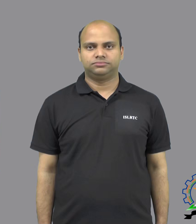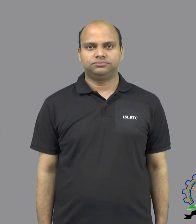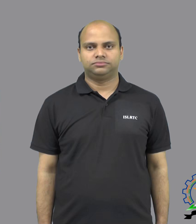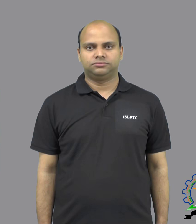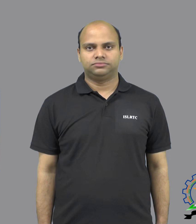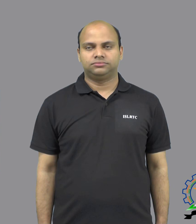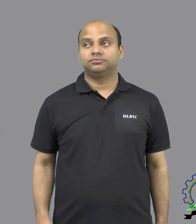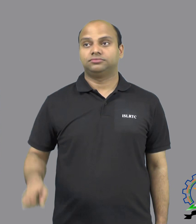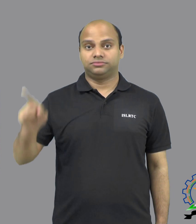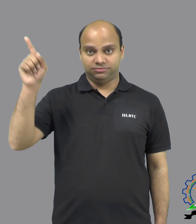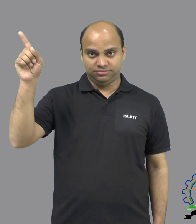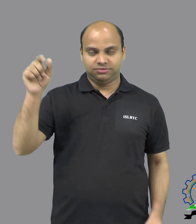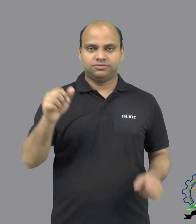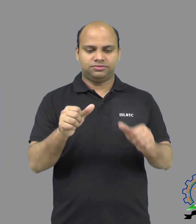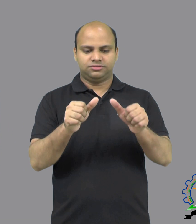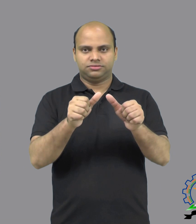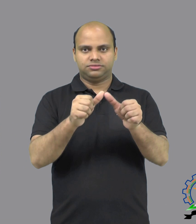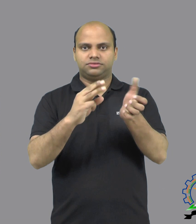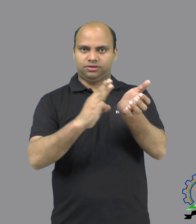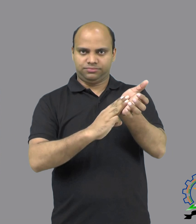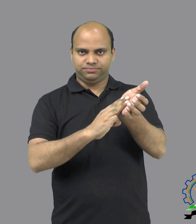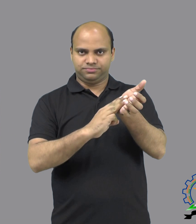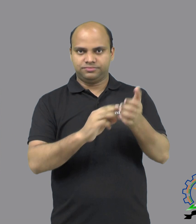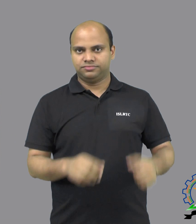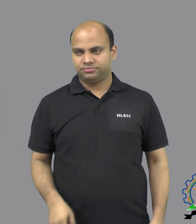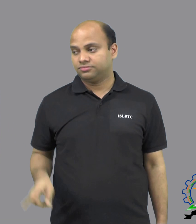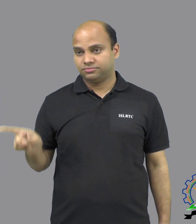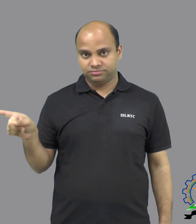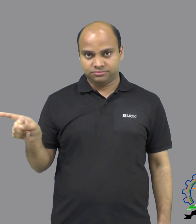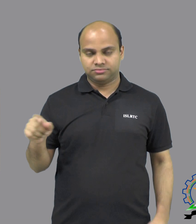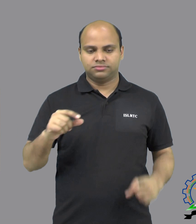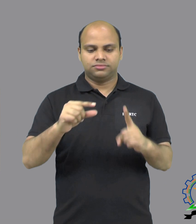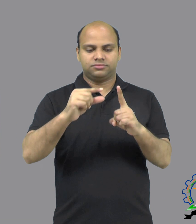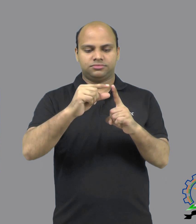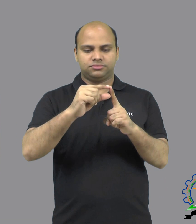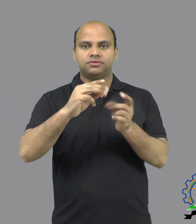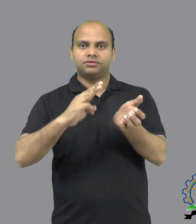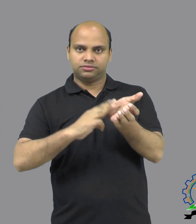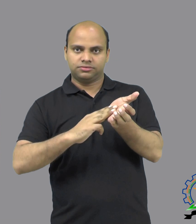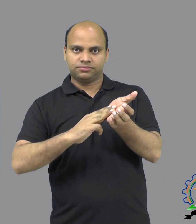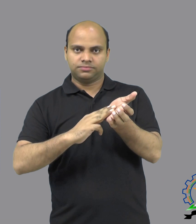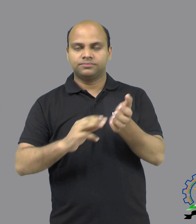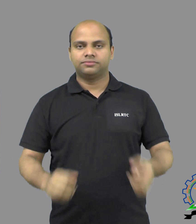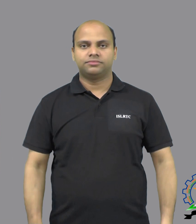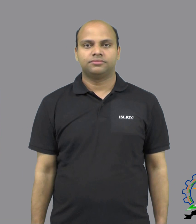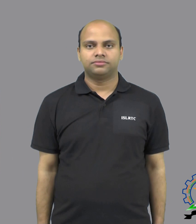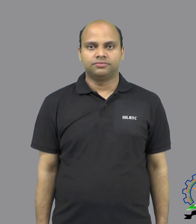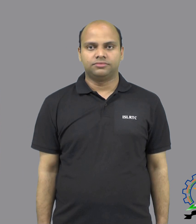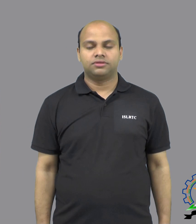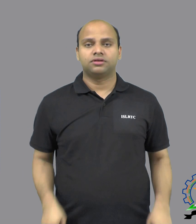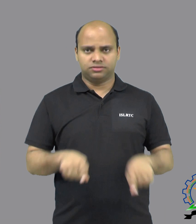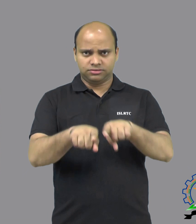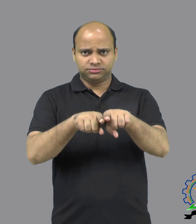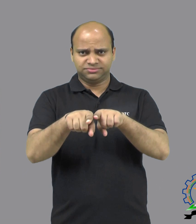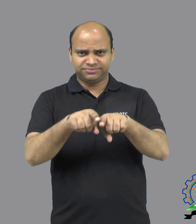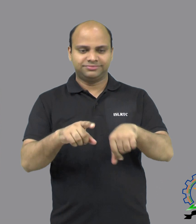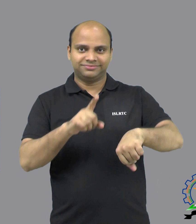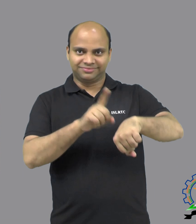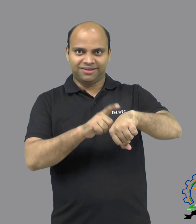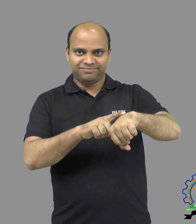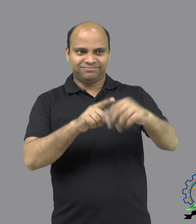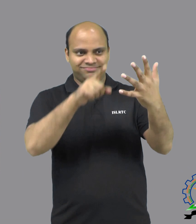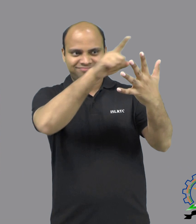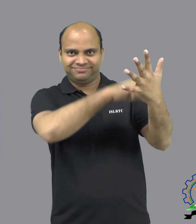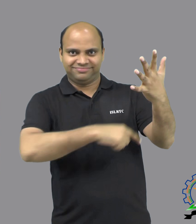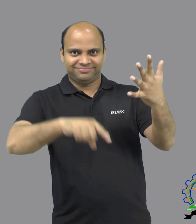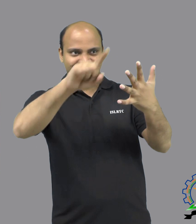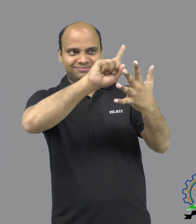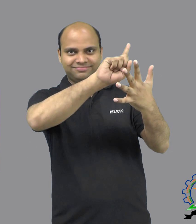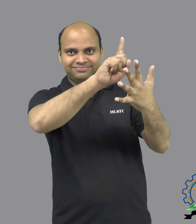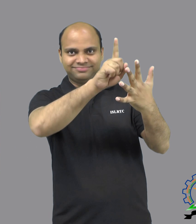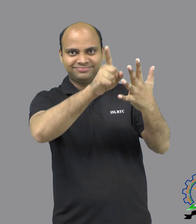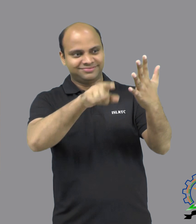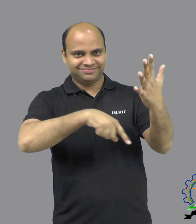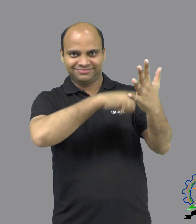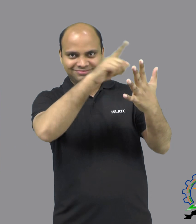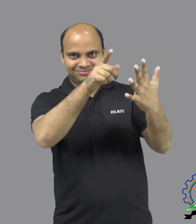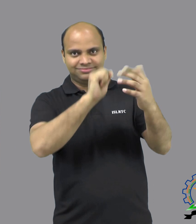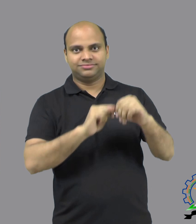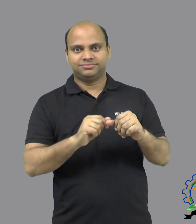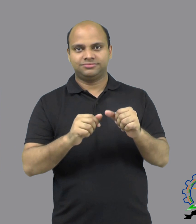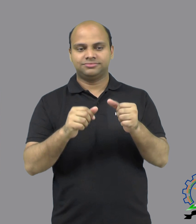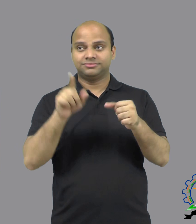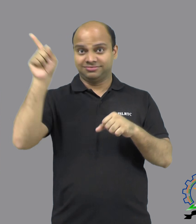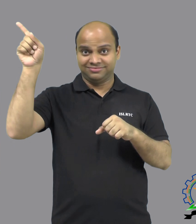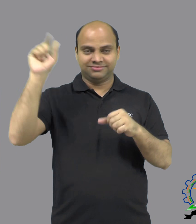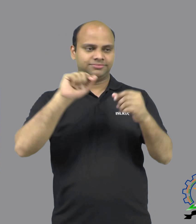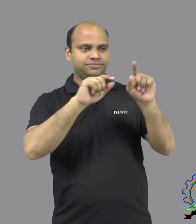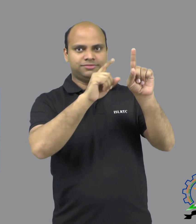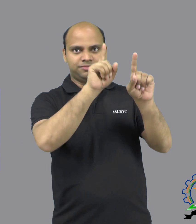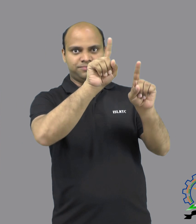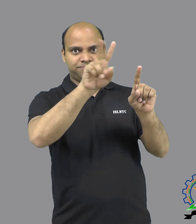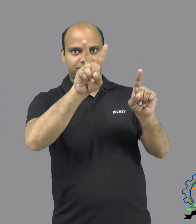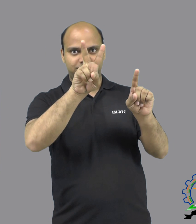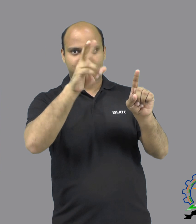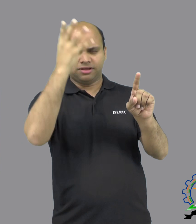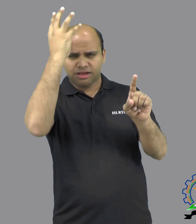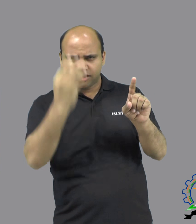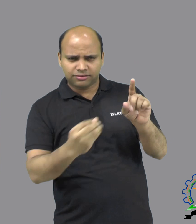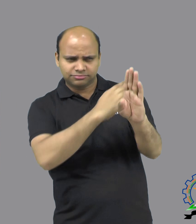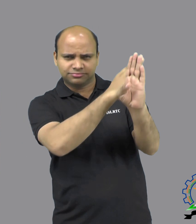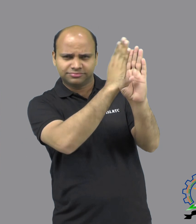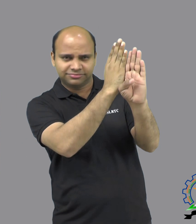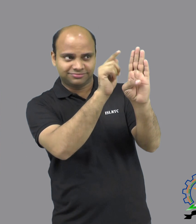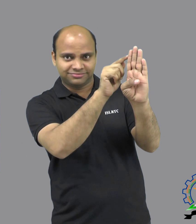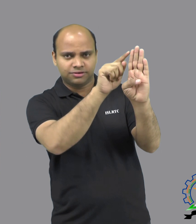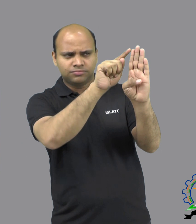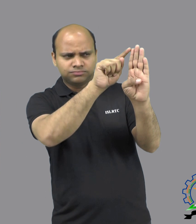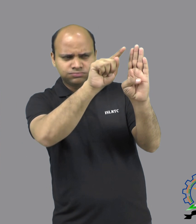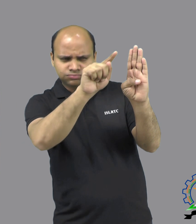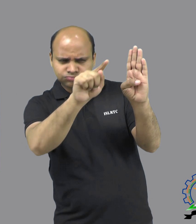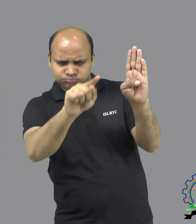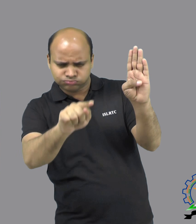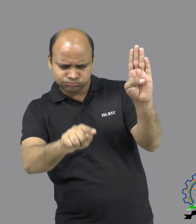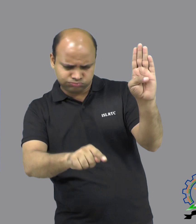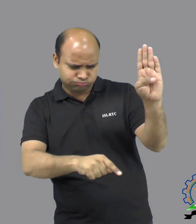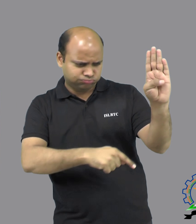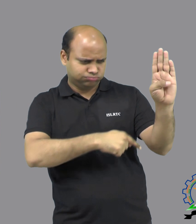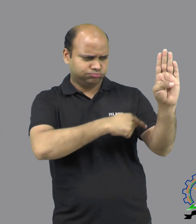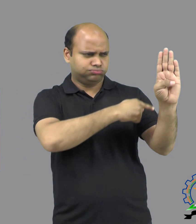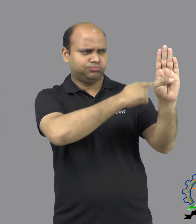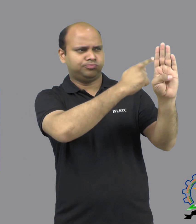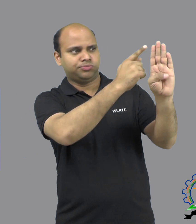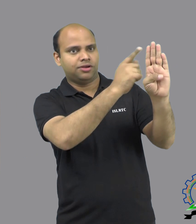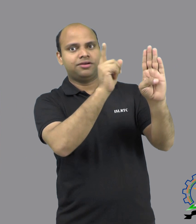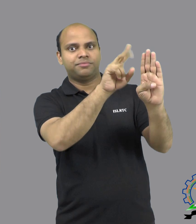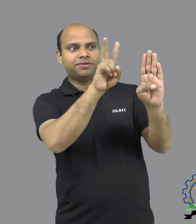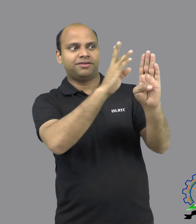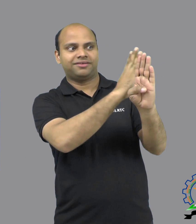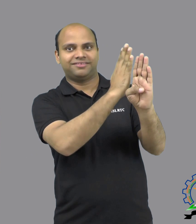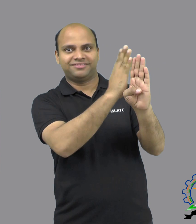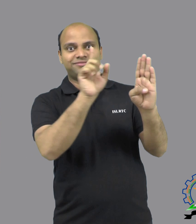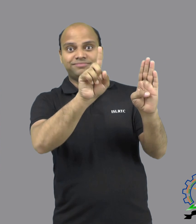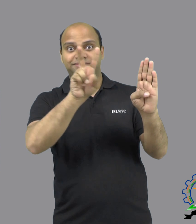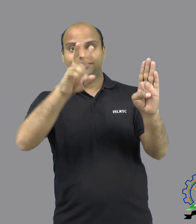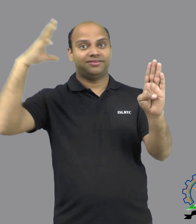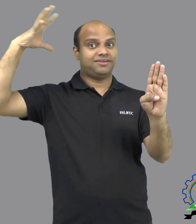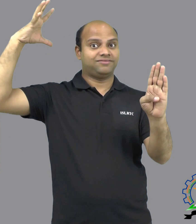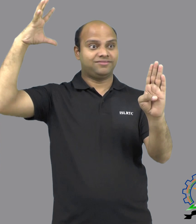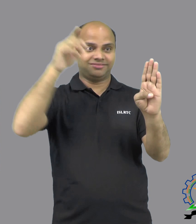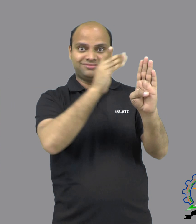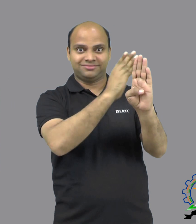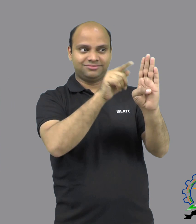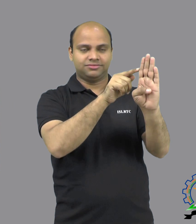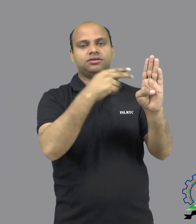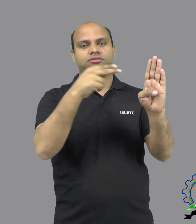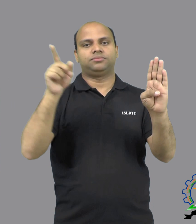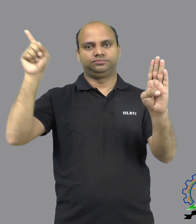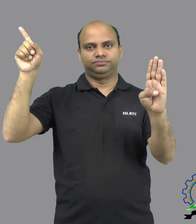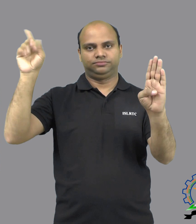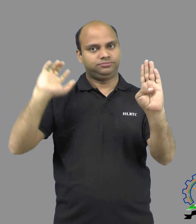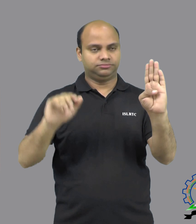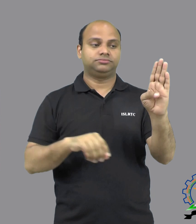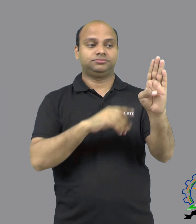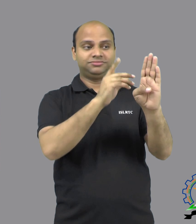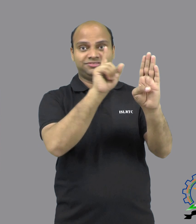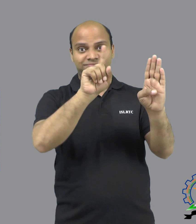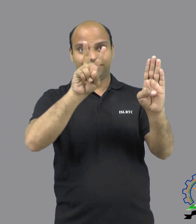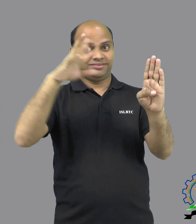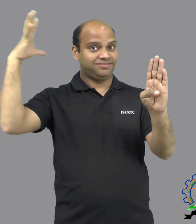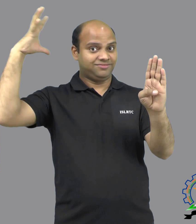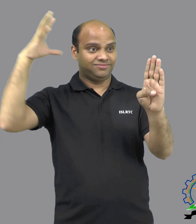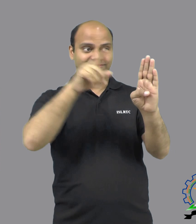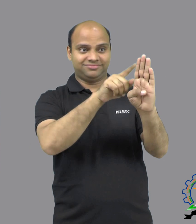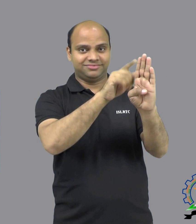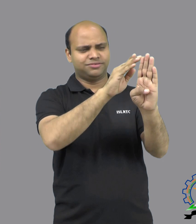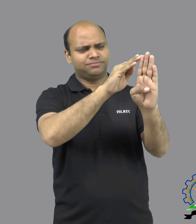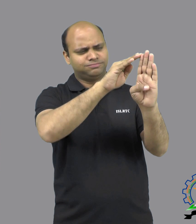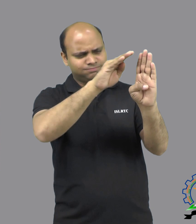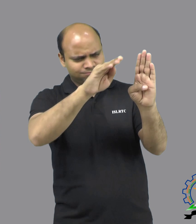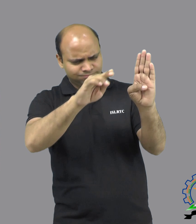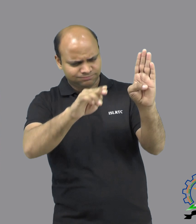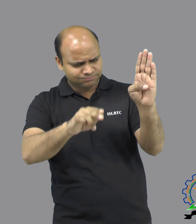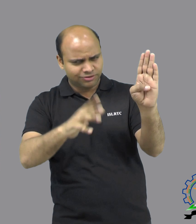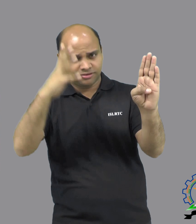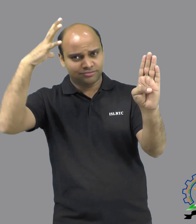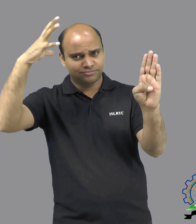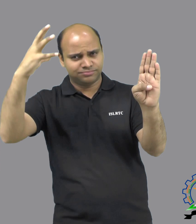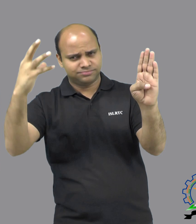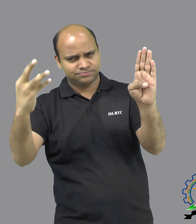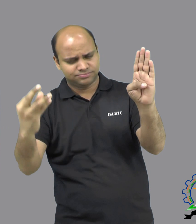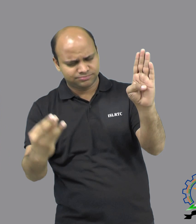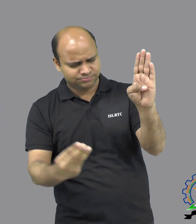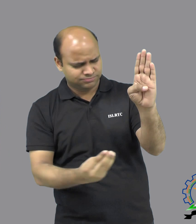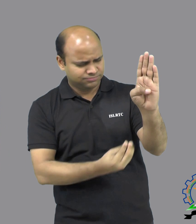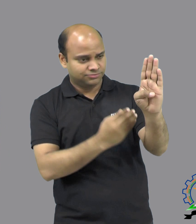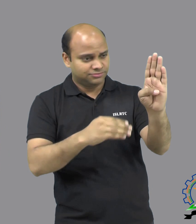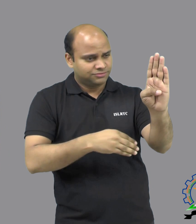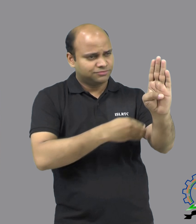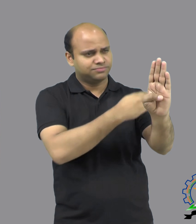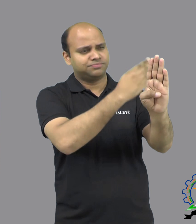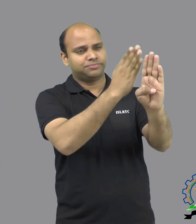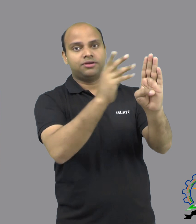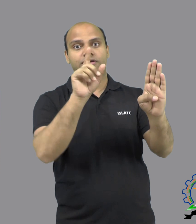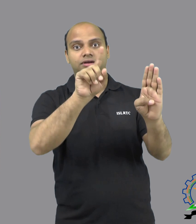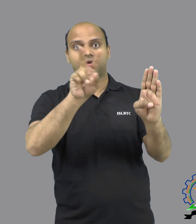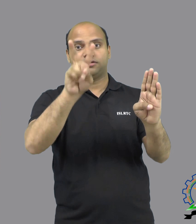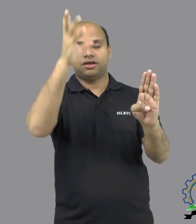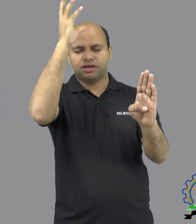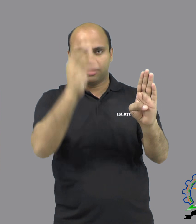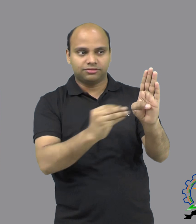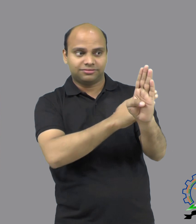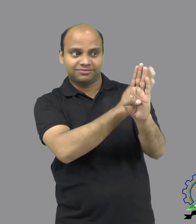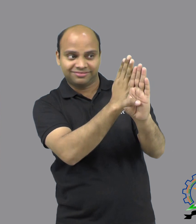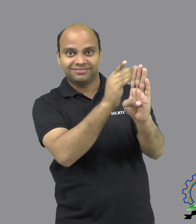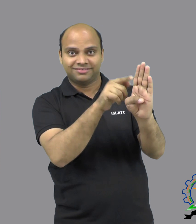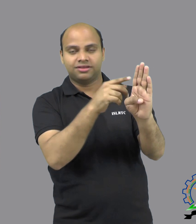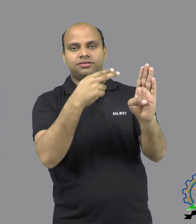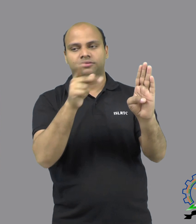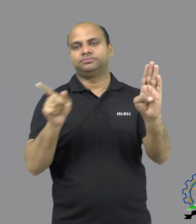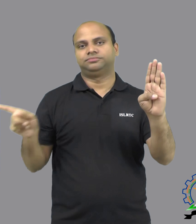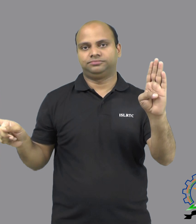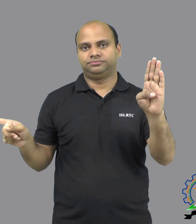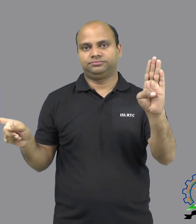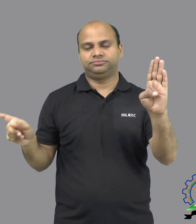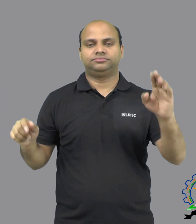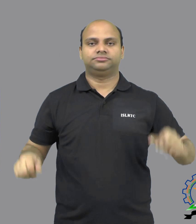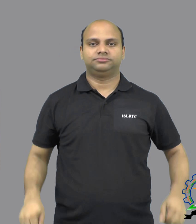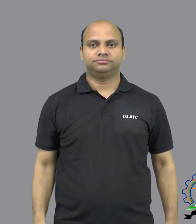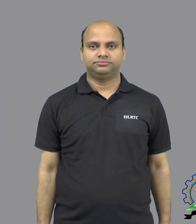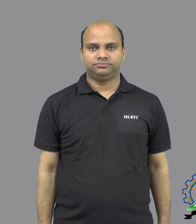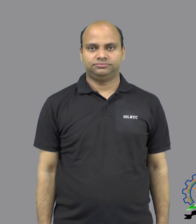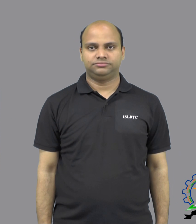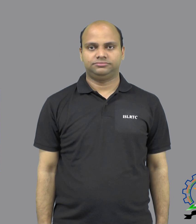Ante Meridian and Post Meridian